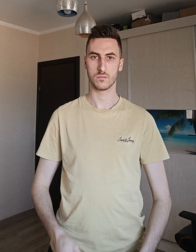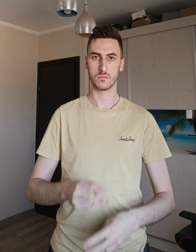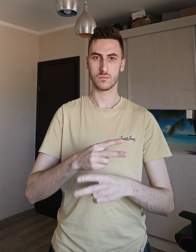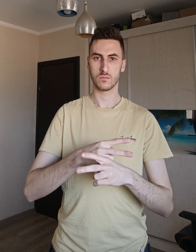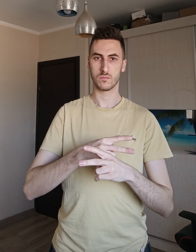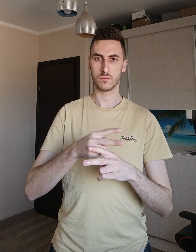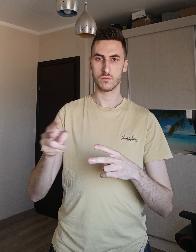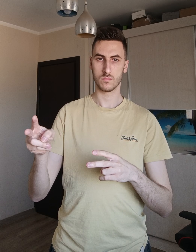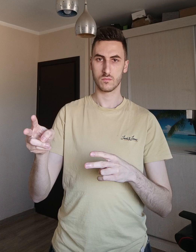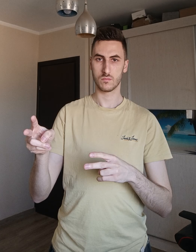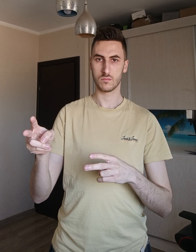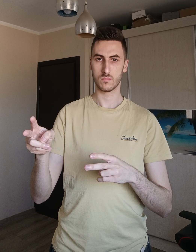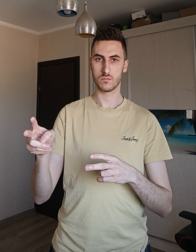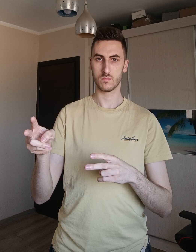נקי